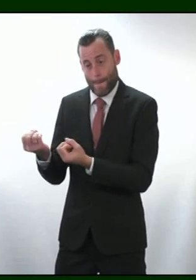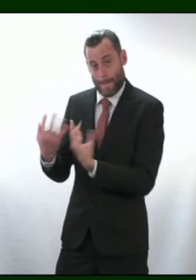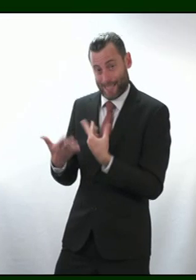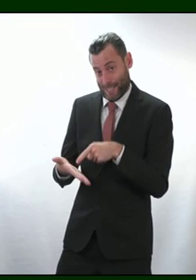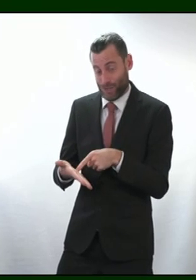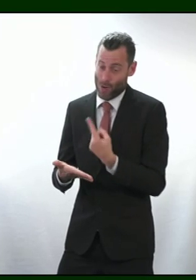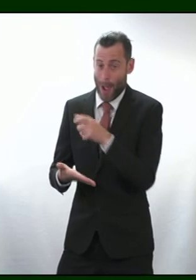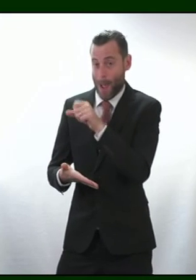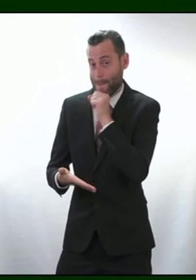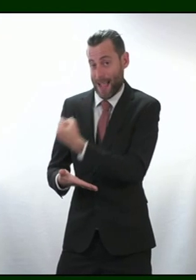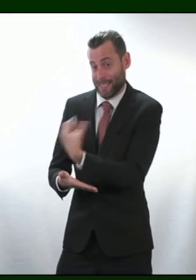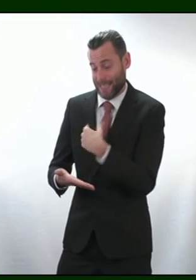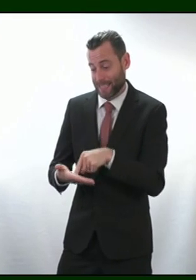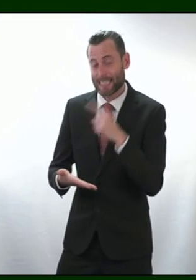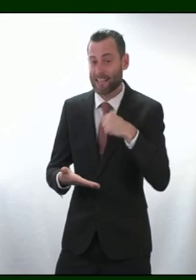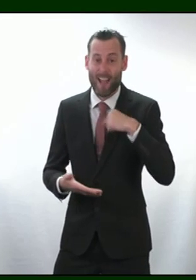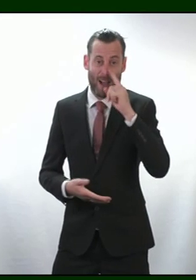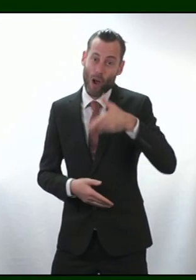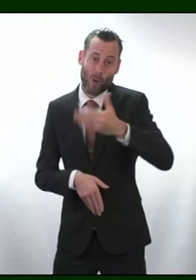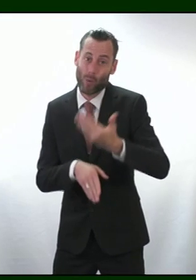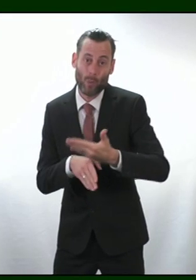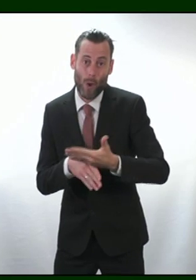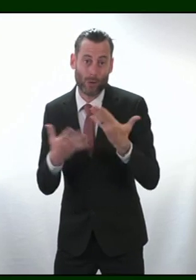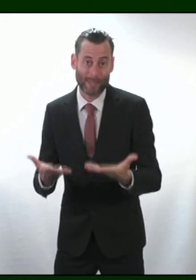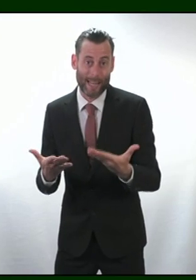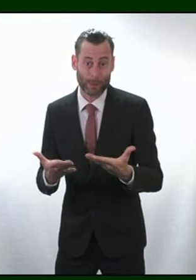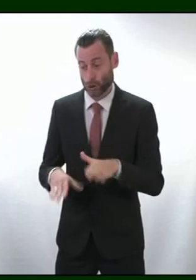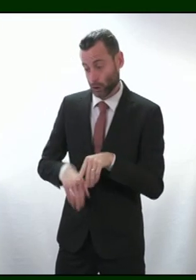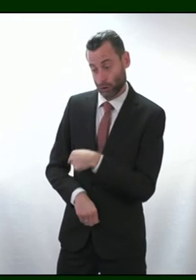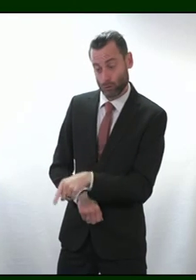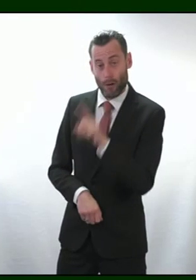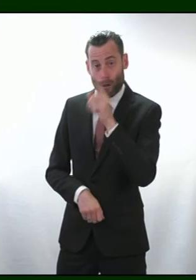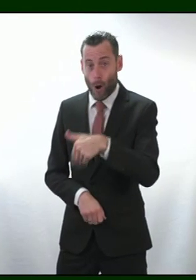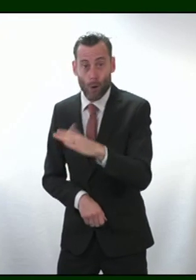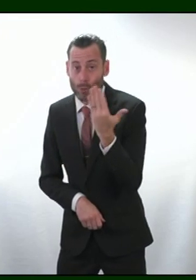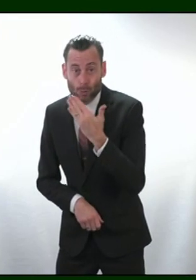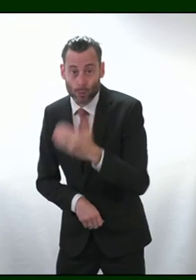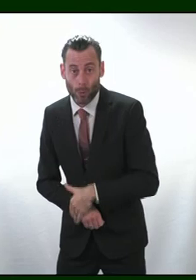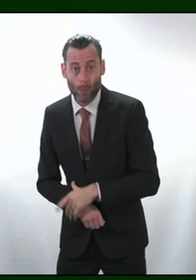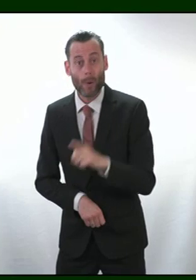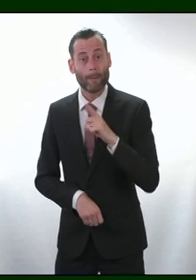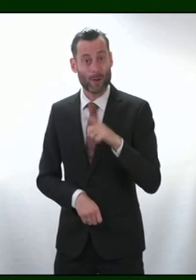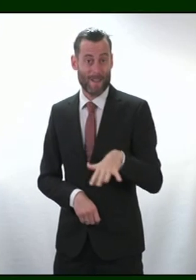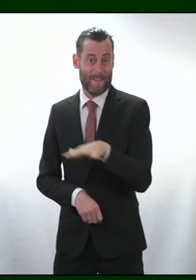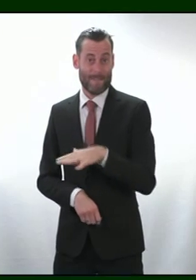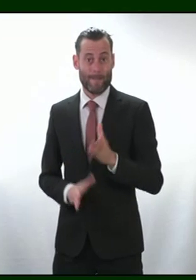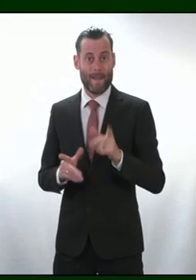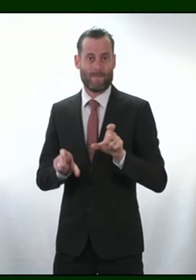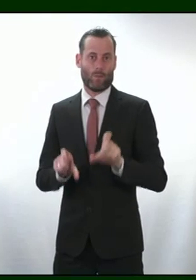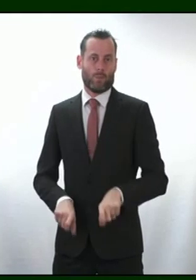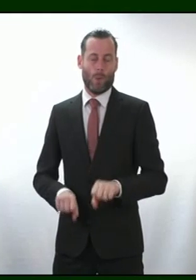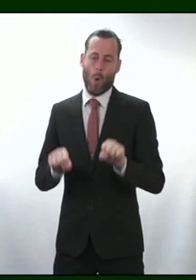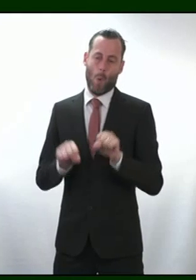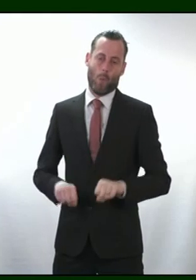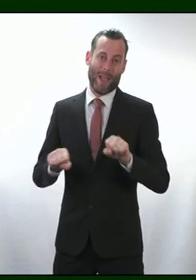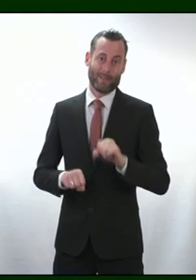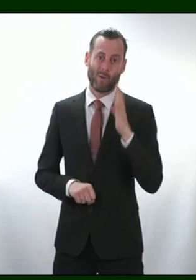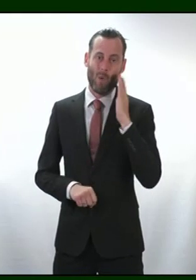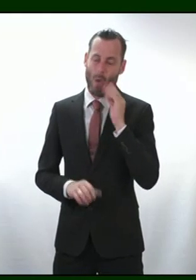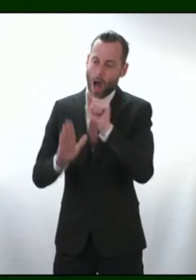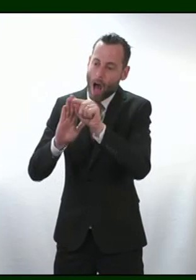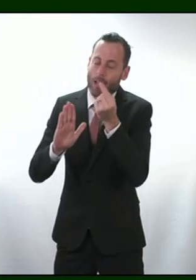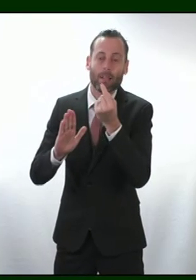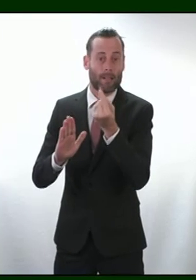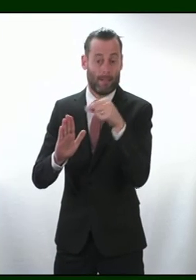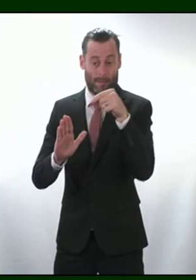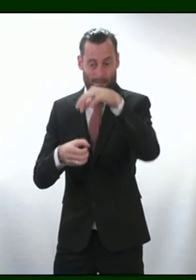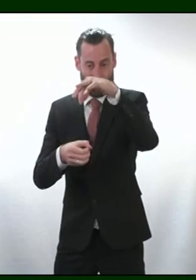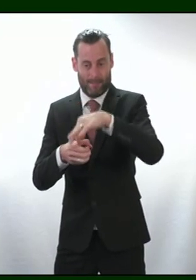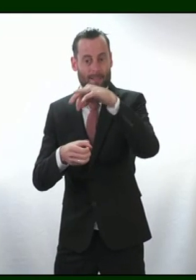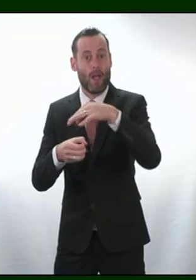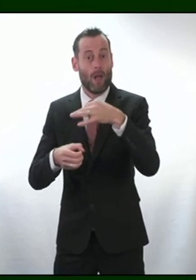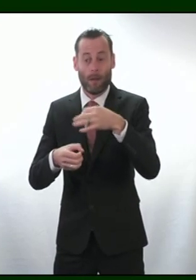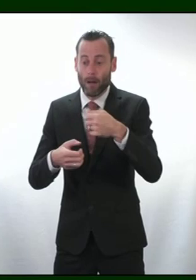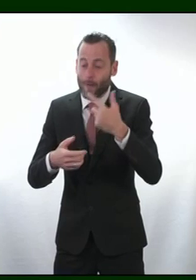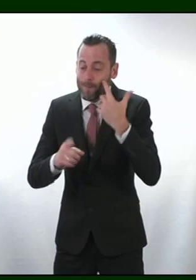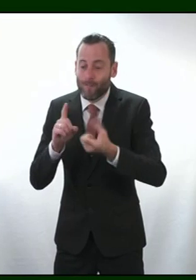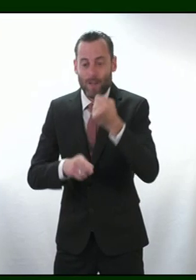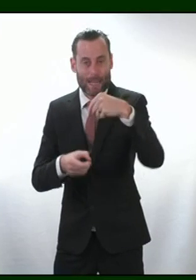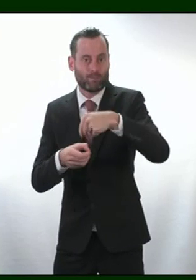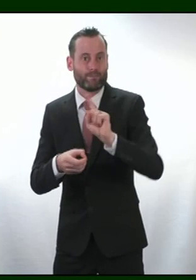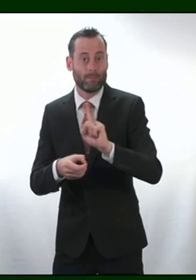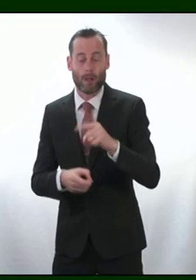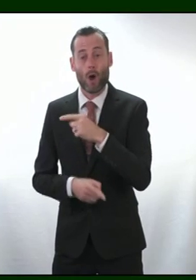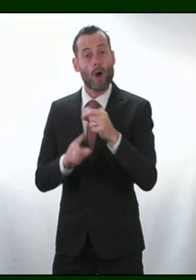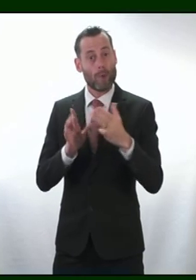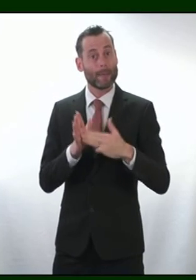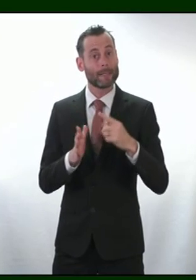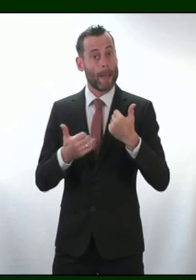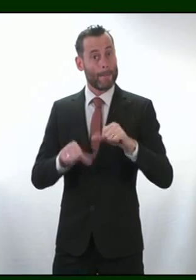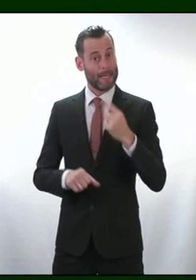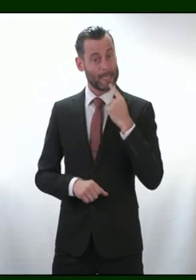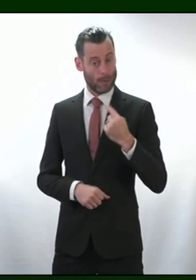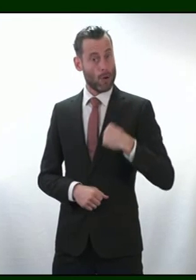Keir was not able to go to work today and his children could not go to school because his family had to wait for their coronavirus test results, despite the Prime Minister’s promise of results within 24 hours.